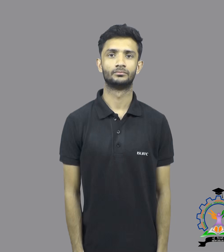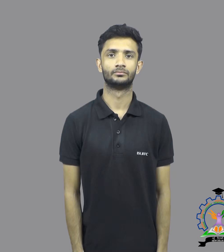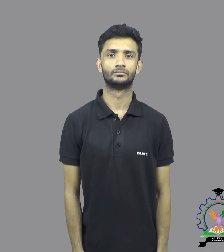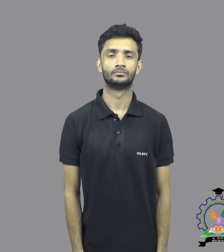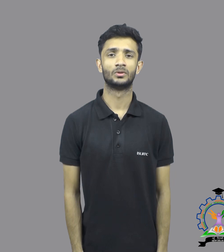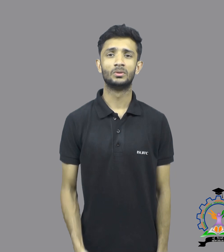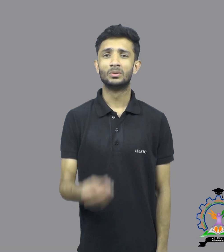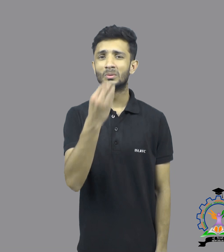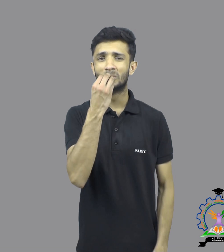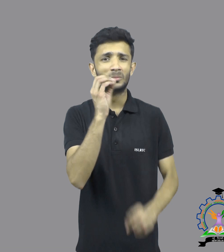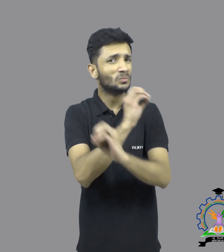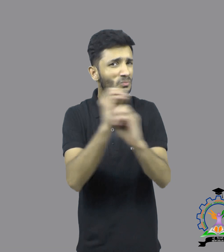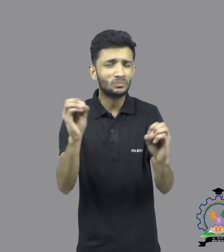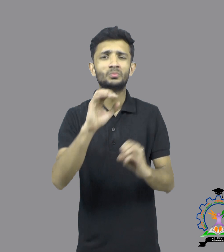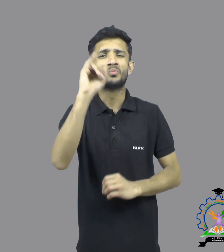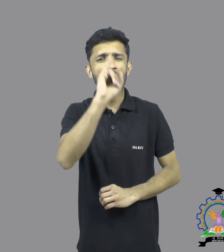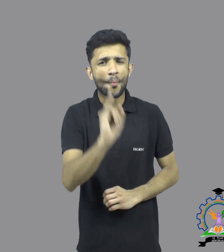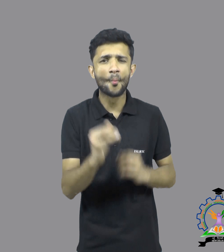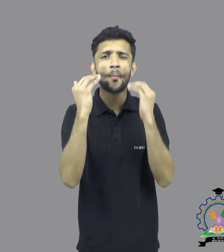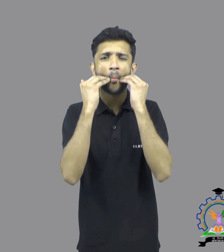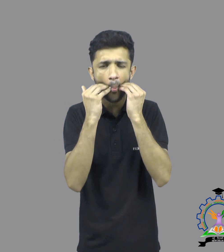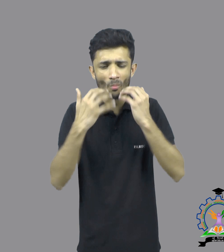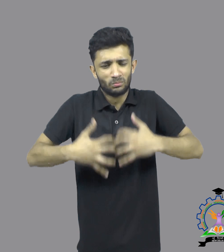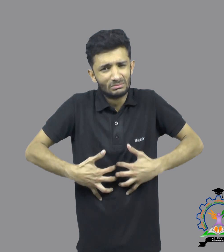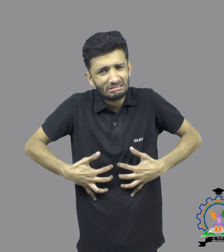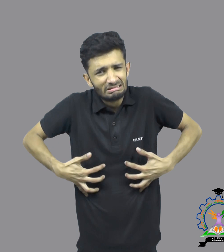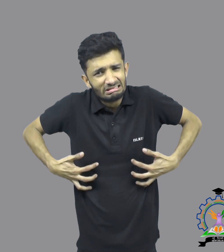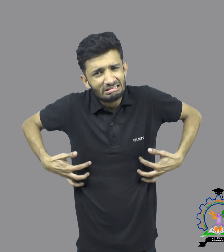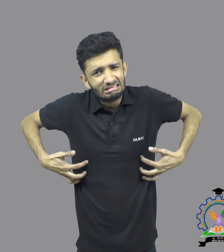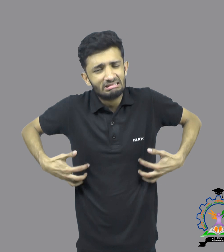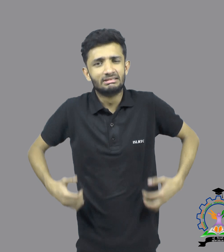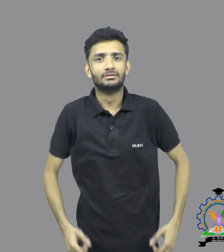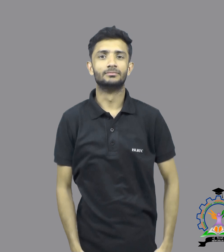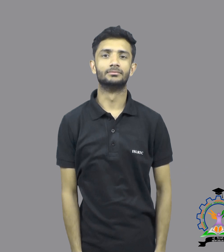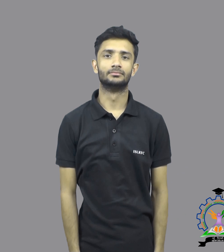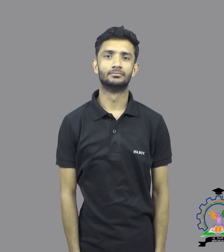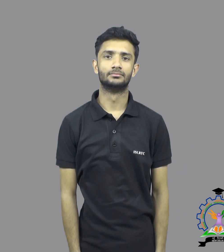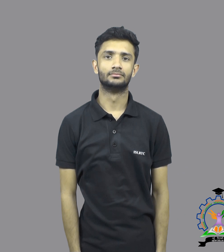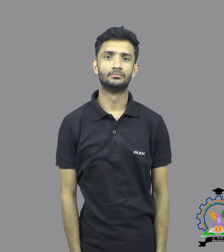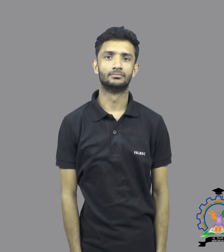Starve